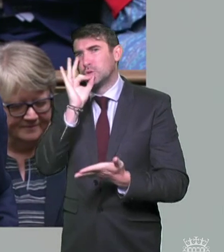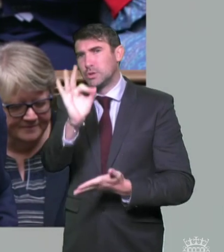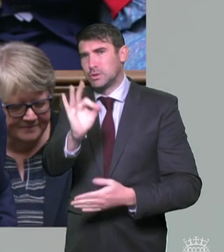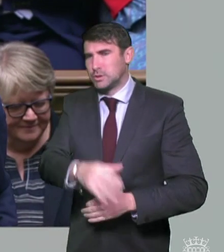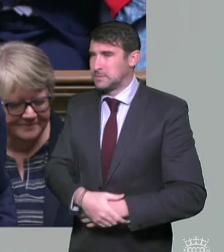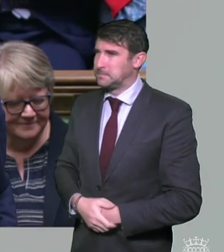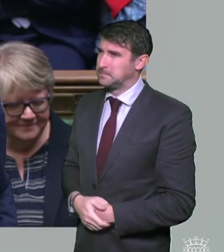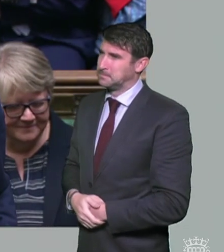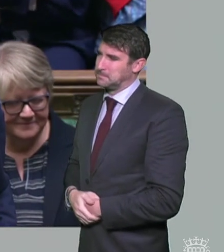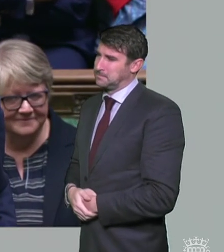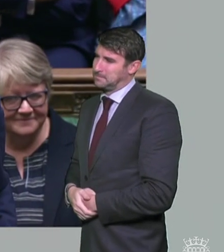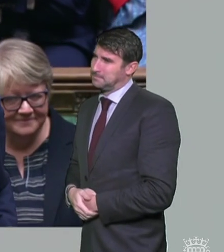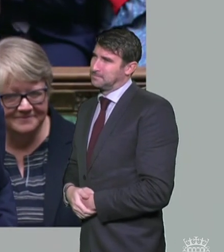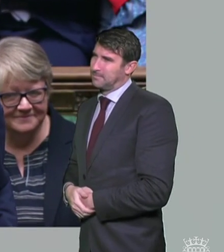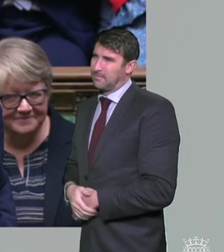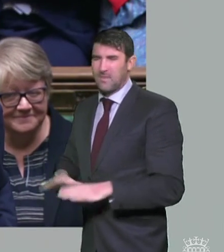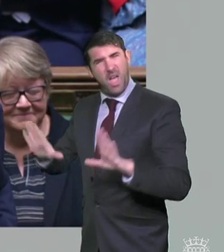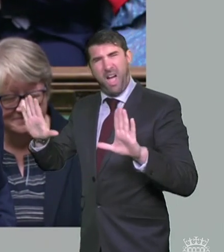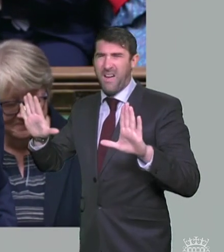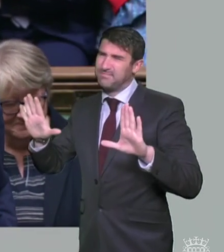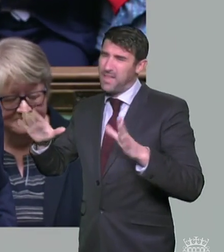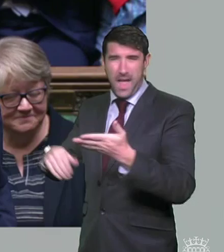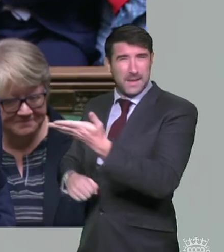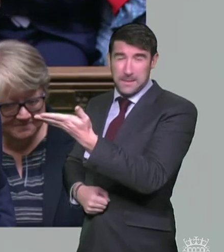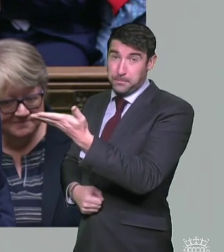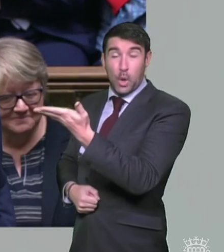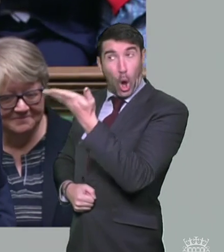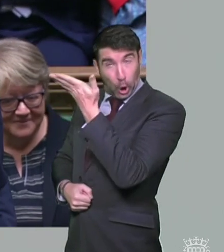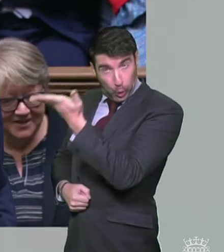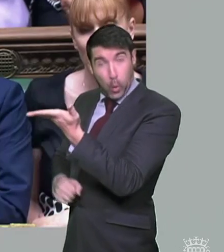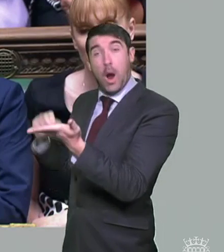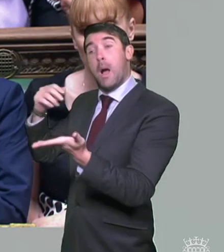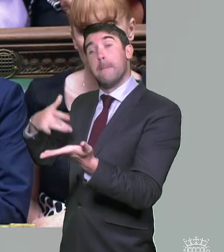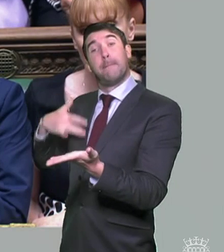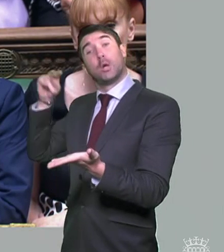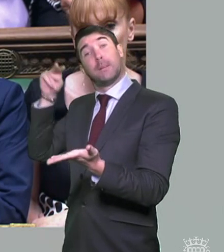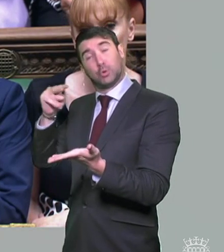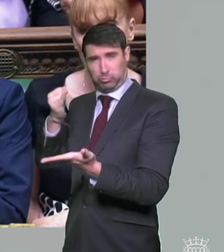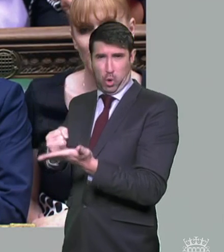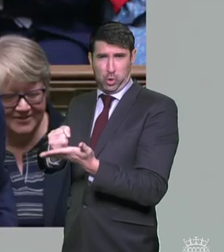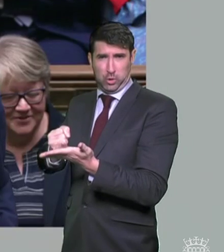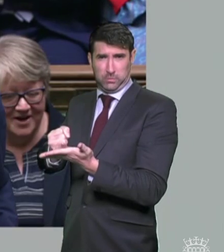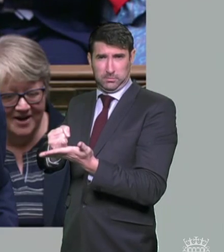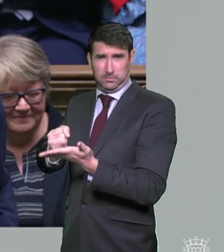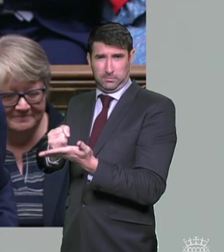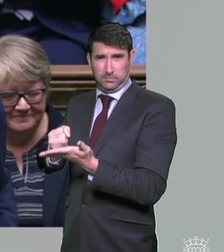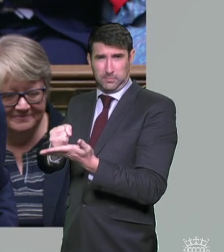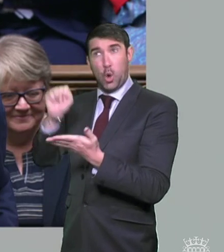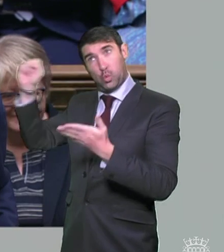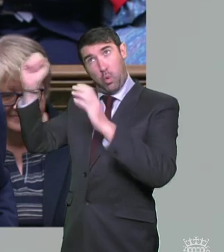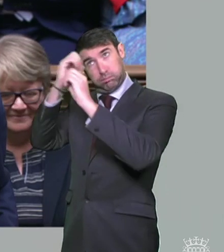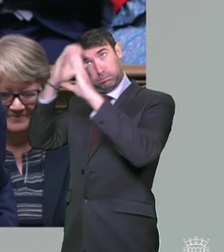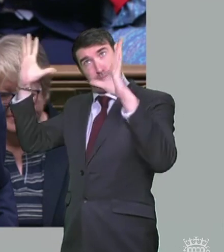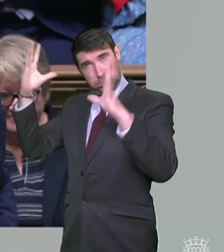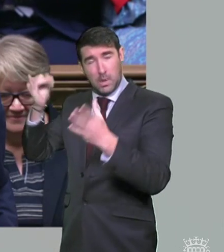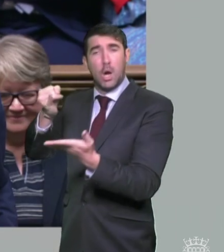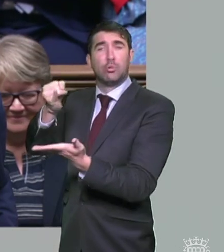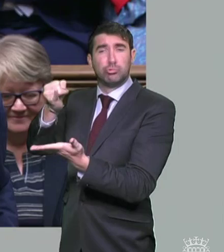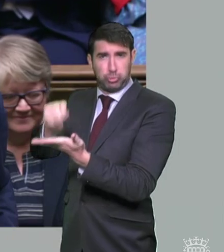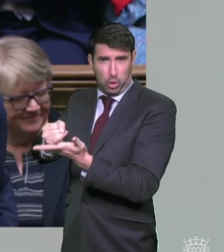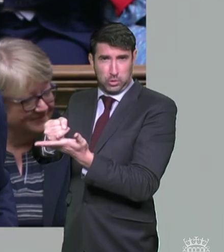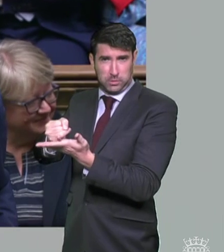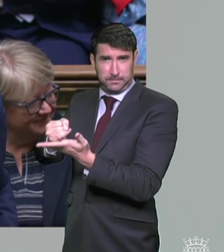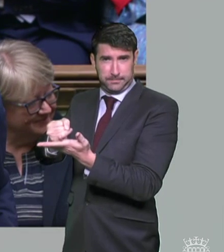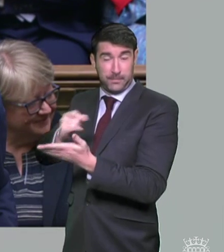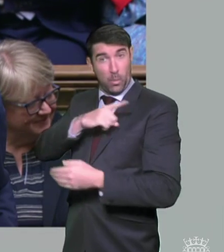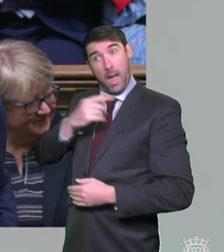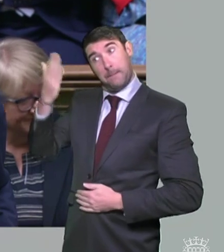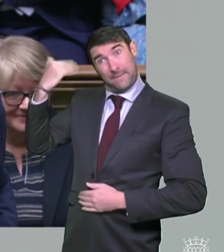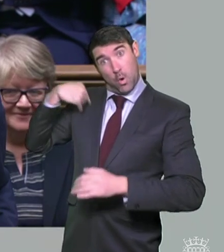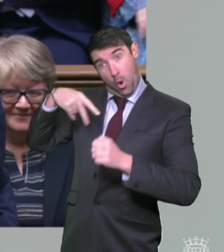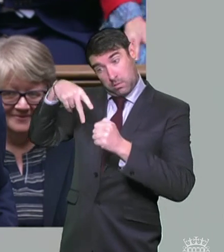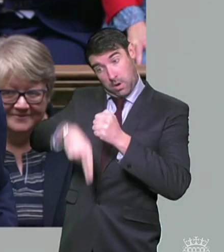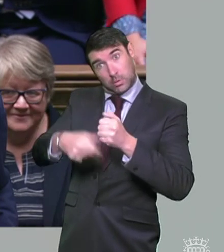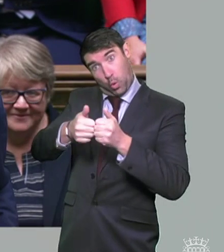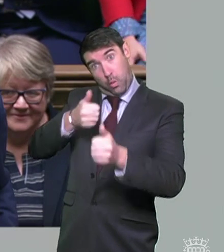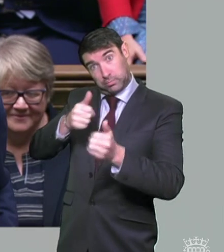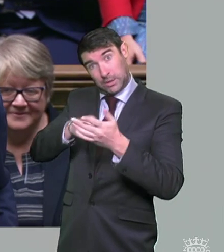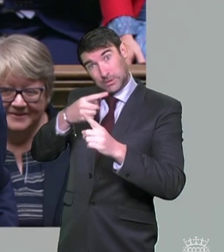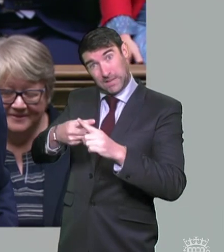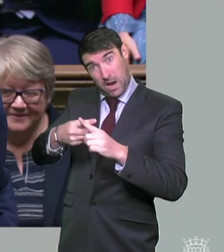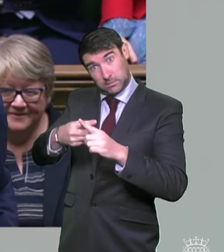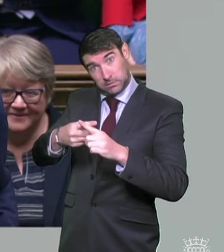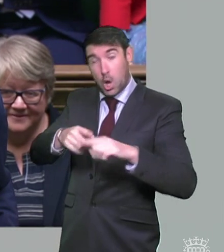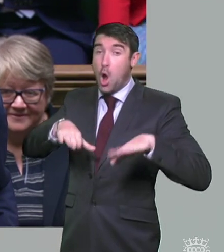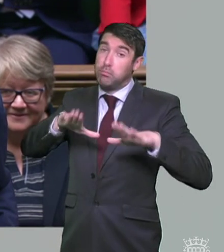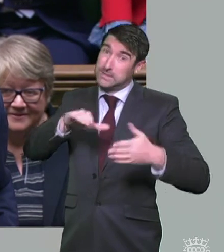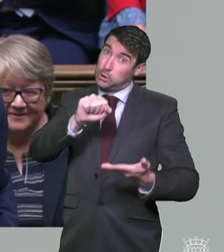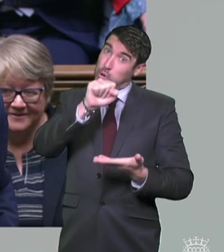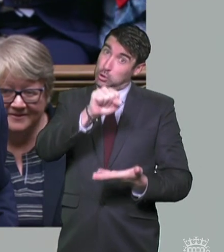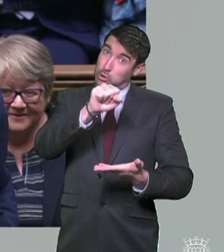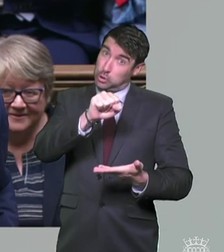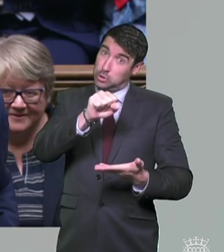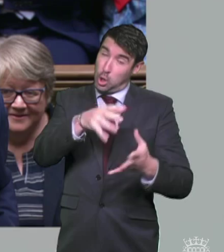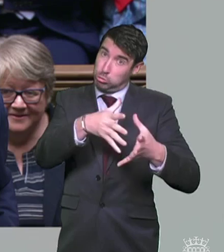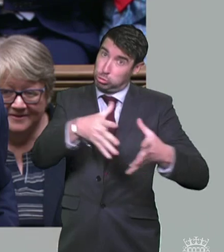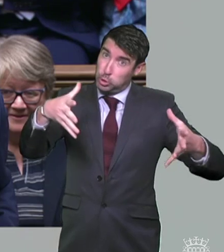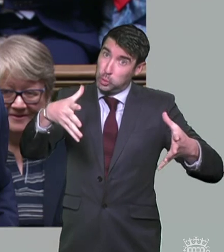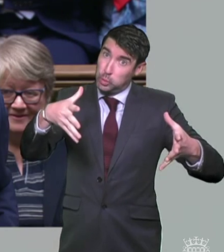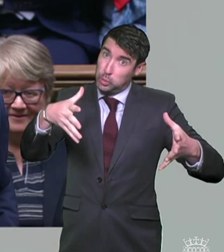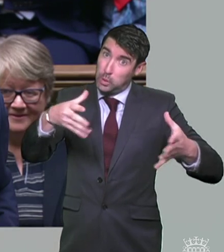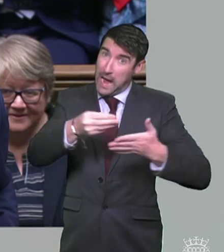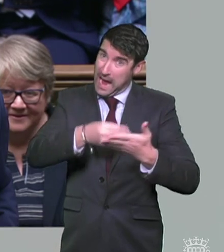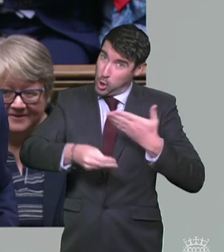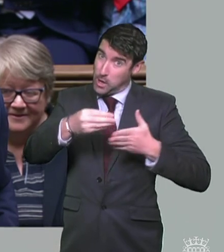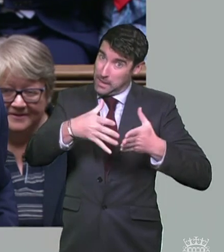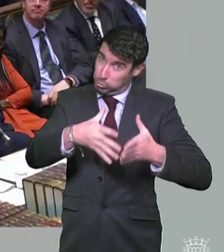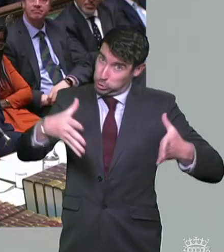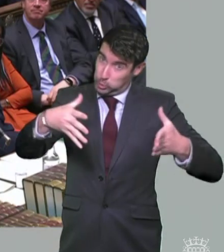The last time we cut corporation tax, we attracted more revenue into the Exchequer because more companies wanted to base themselves in Britain, and more